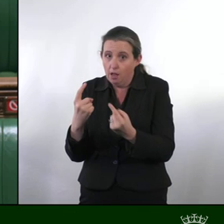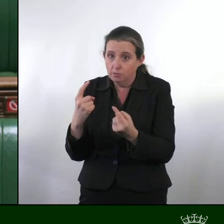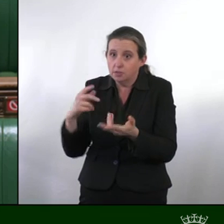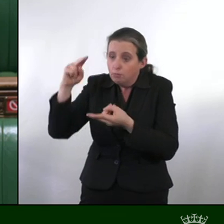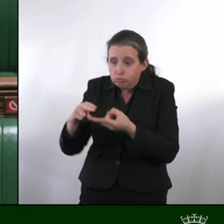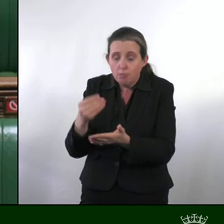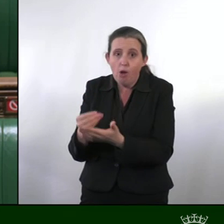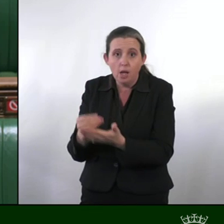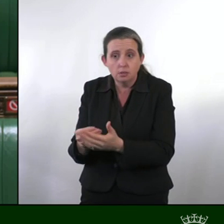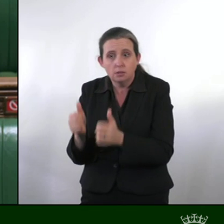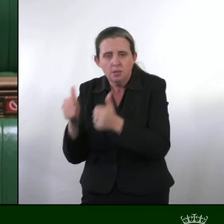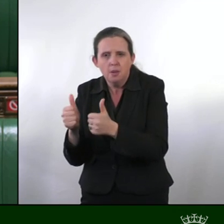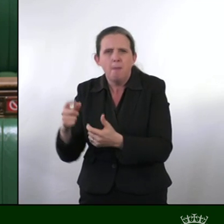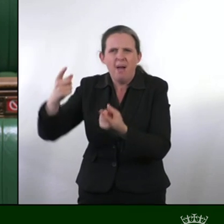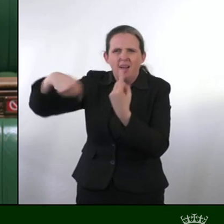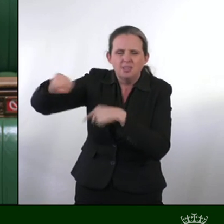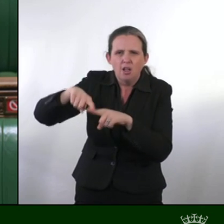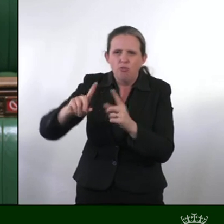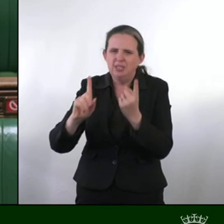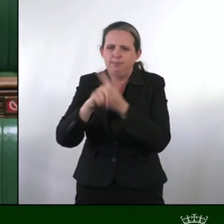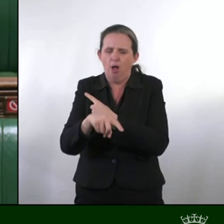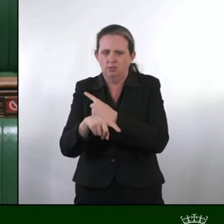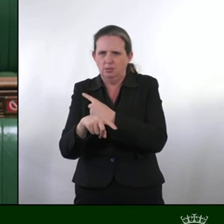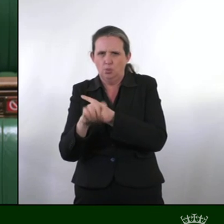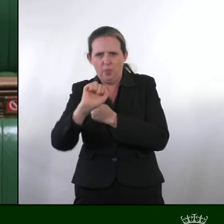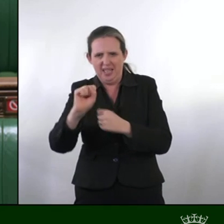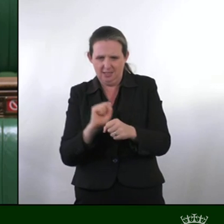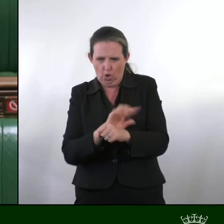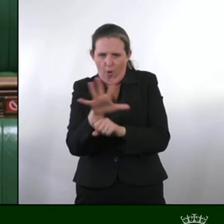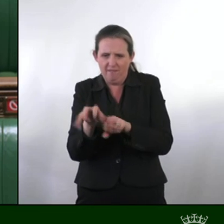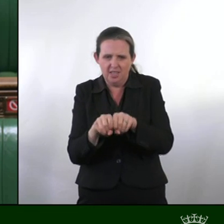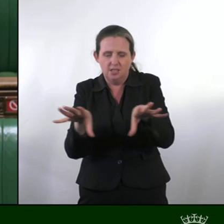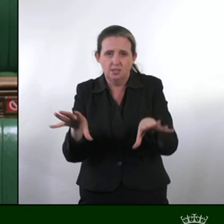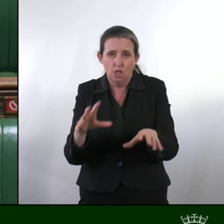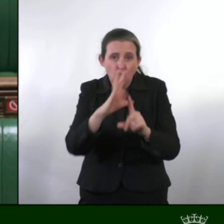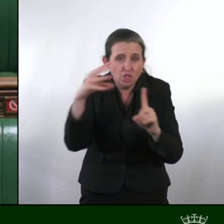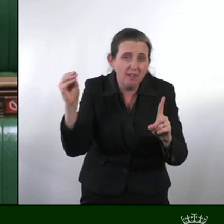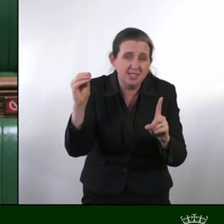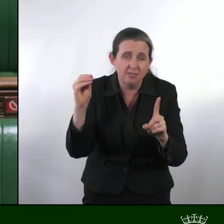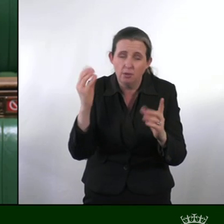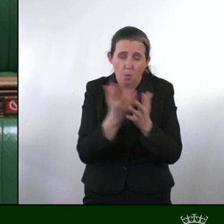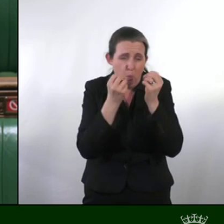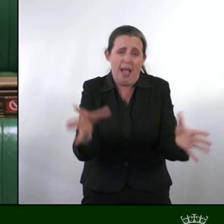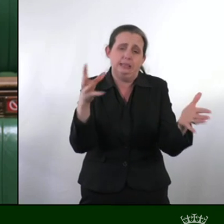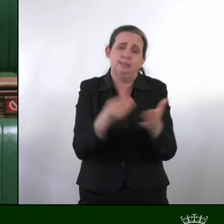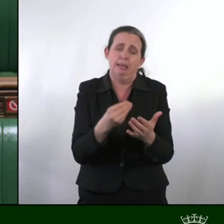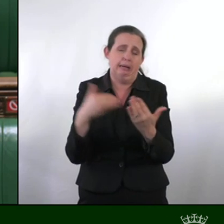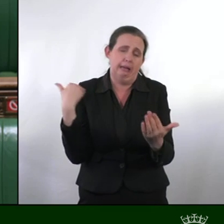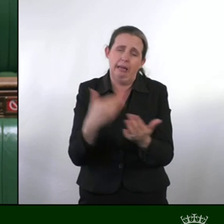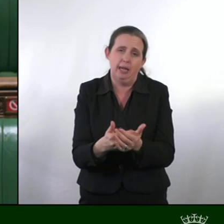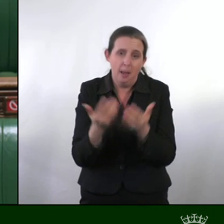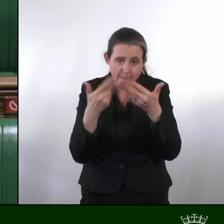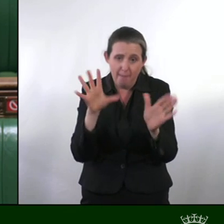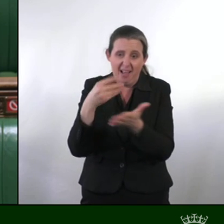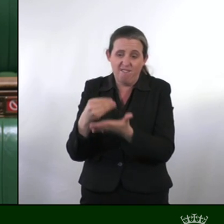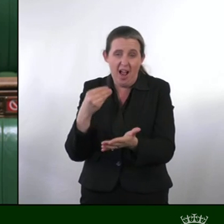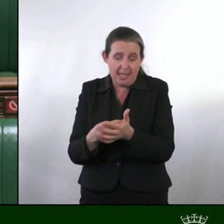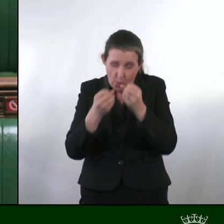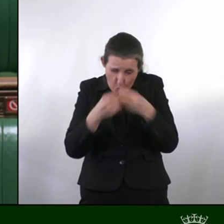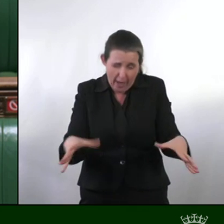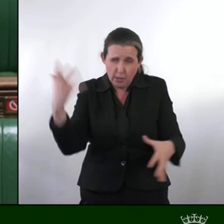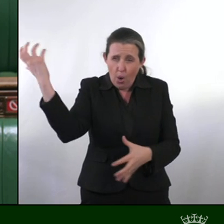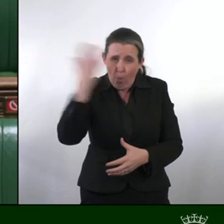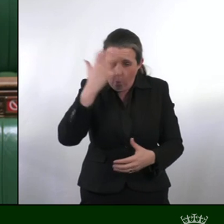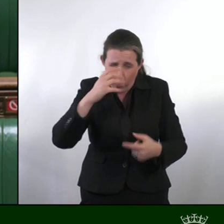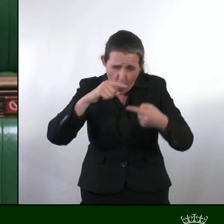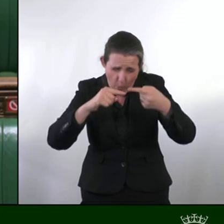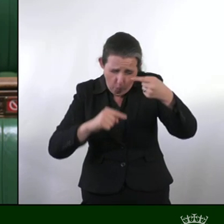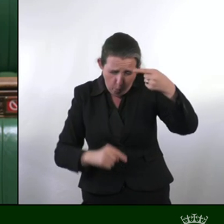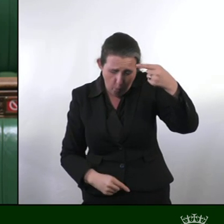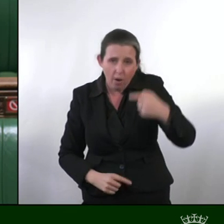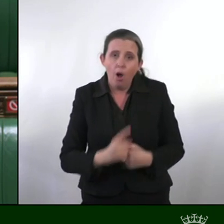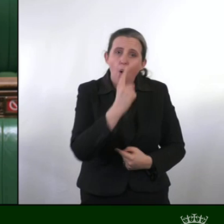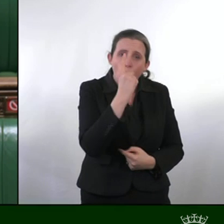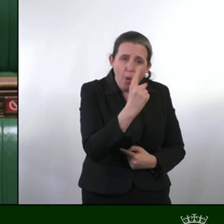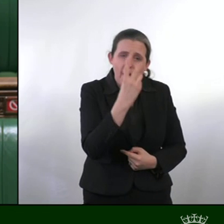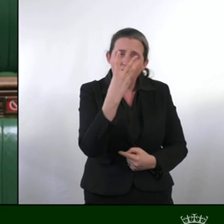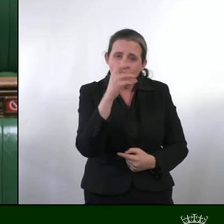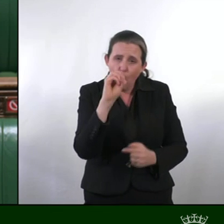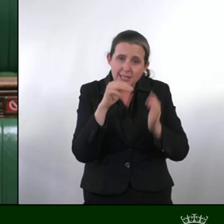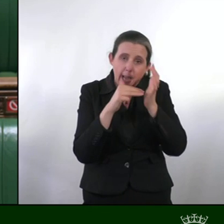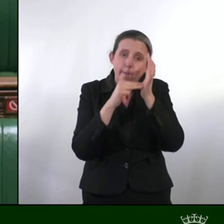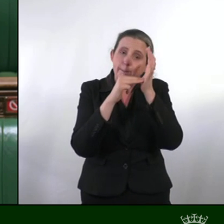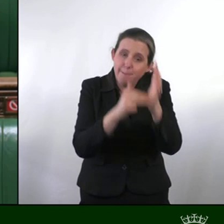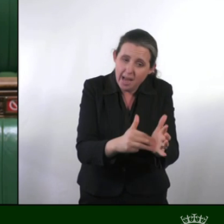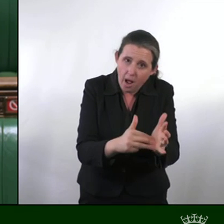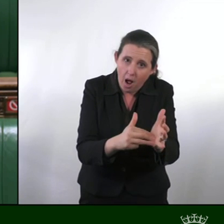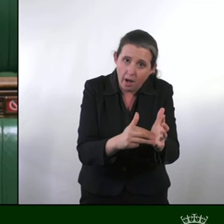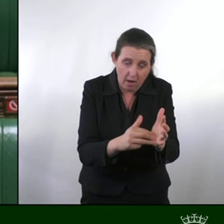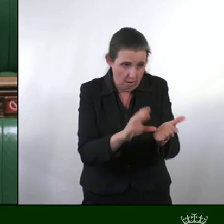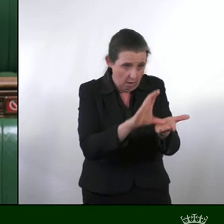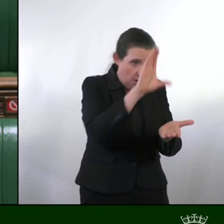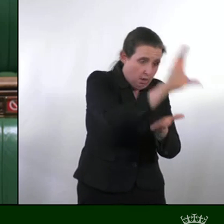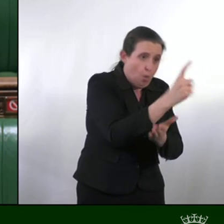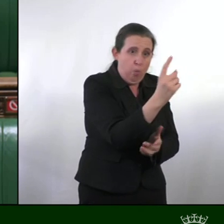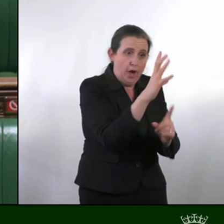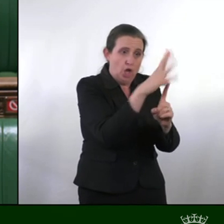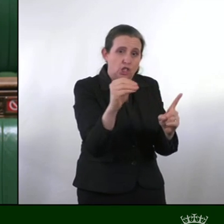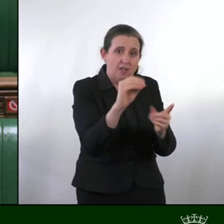But in their response to this pandemic, the Conservative Government have wasted and mismanaged public finances on an industrial scale: £130 million to a Conservative donor for testing kits